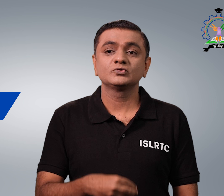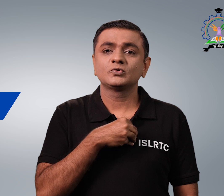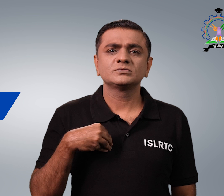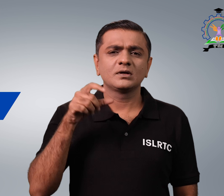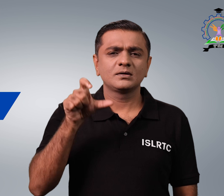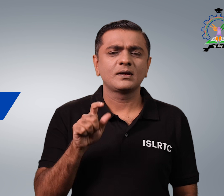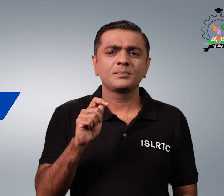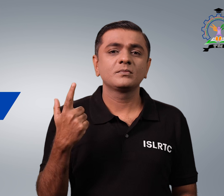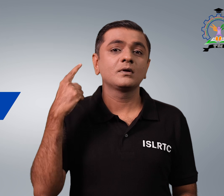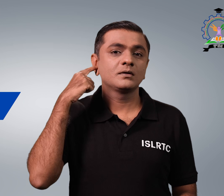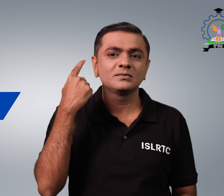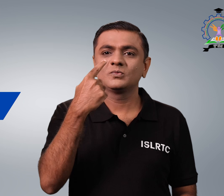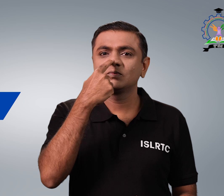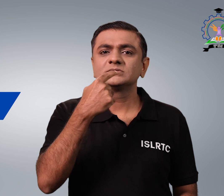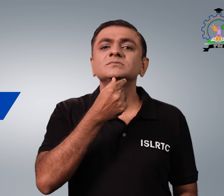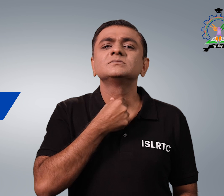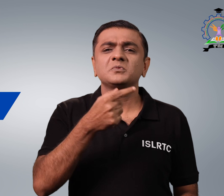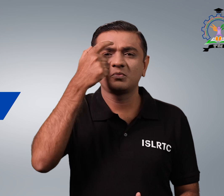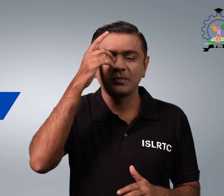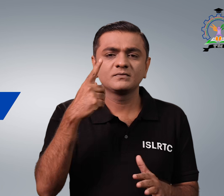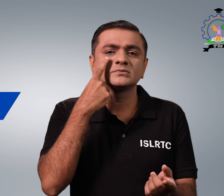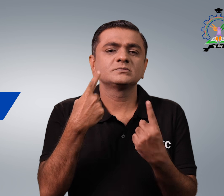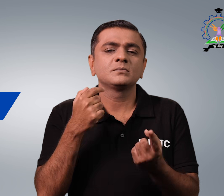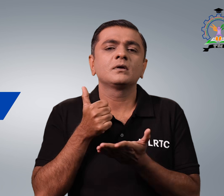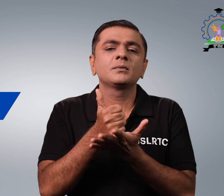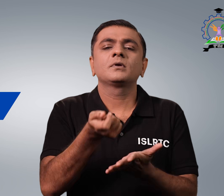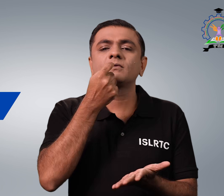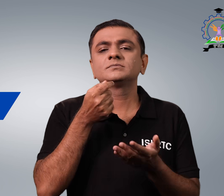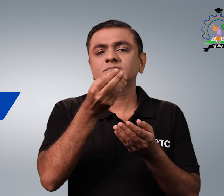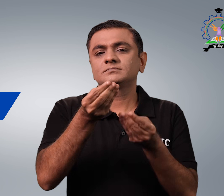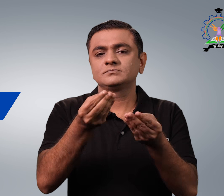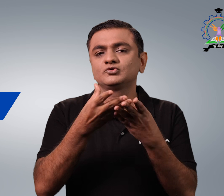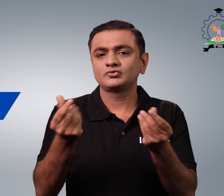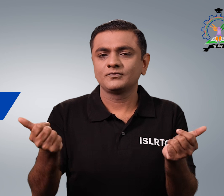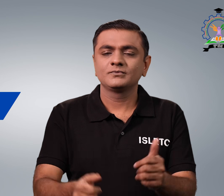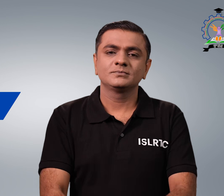The doctor who treats and cures ailing ears, noses, and throats.